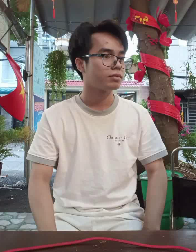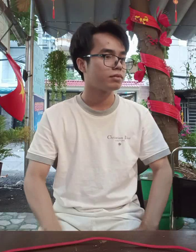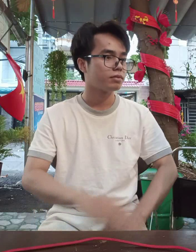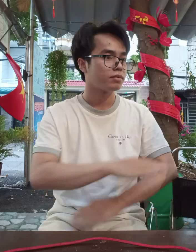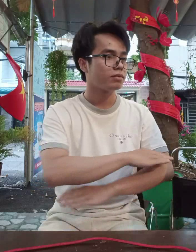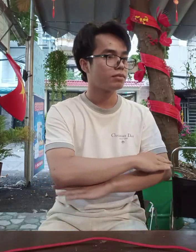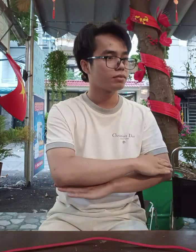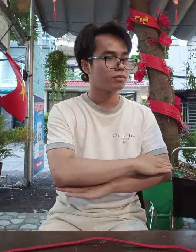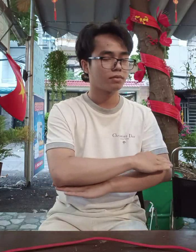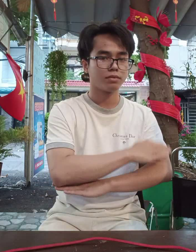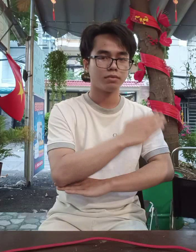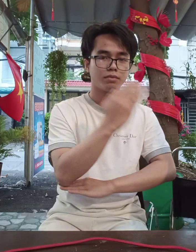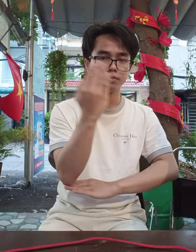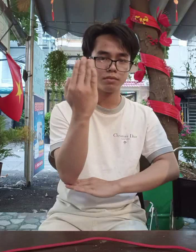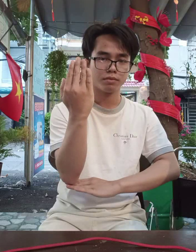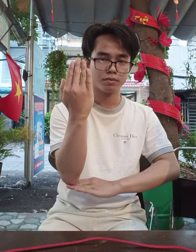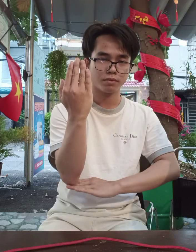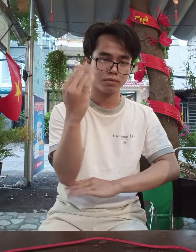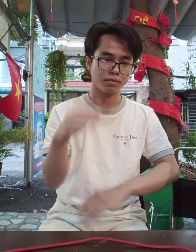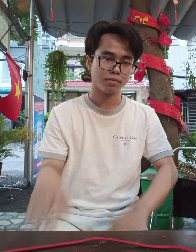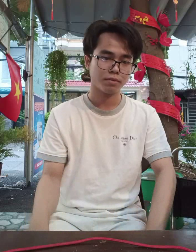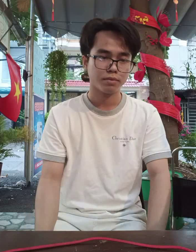buoi sang